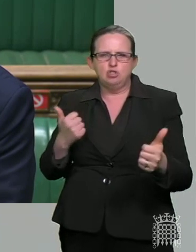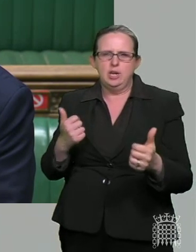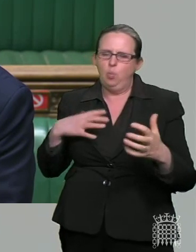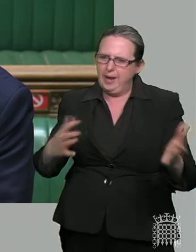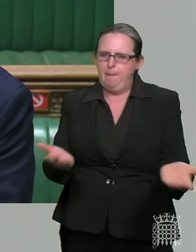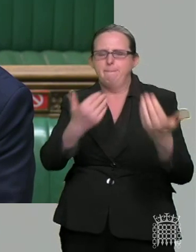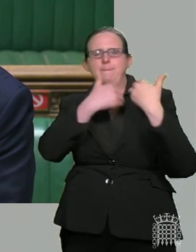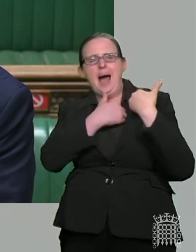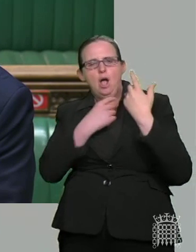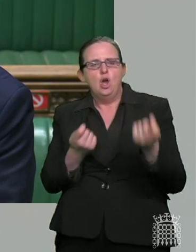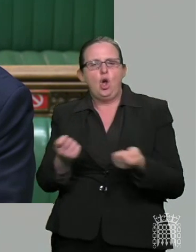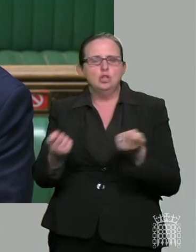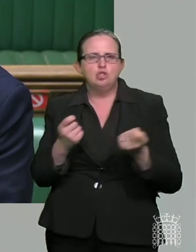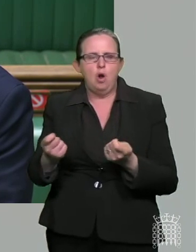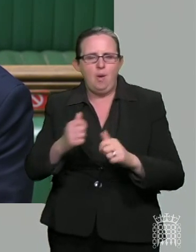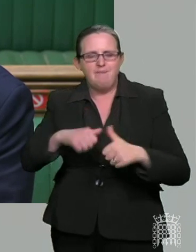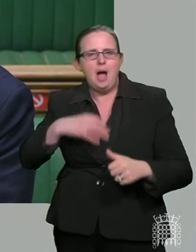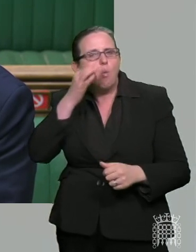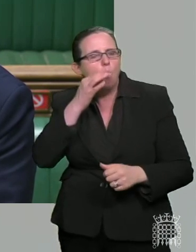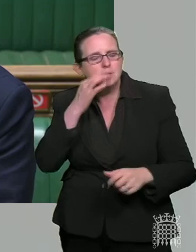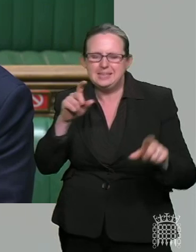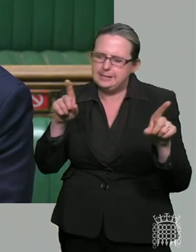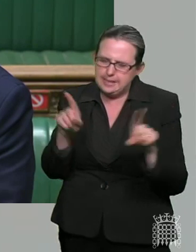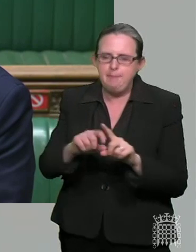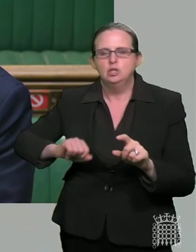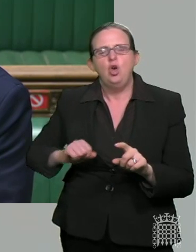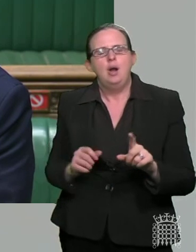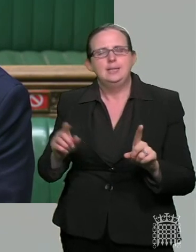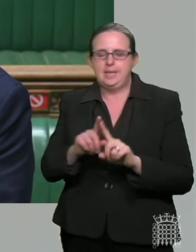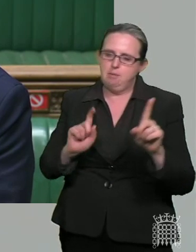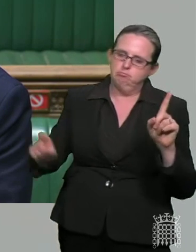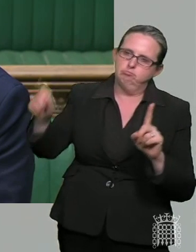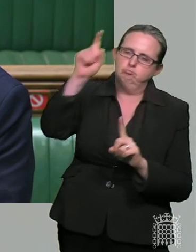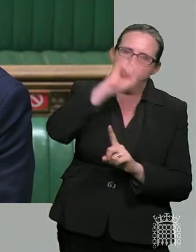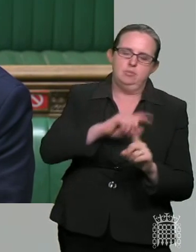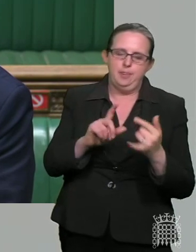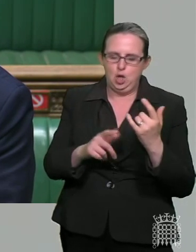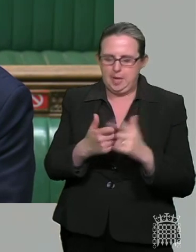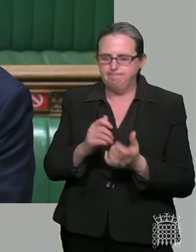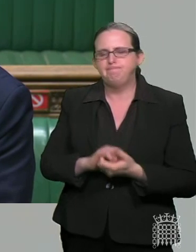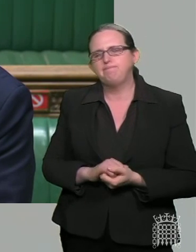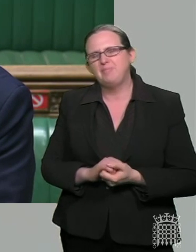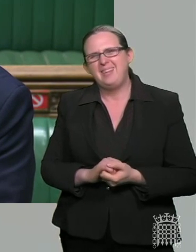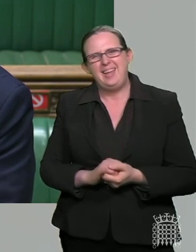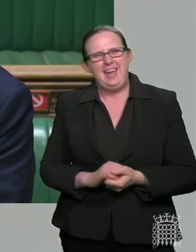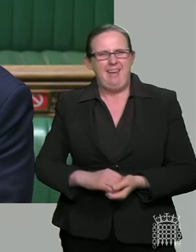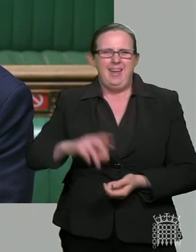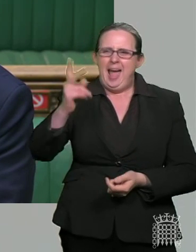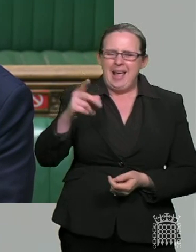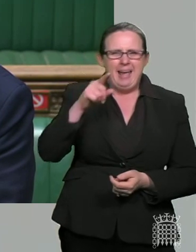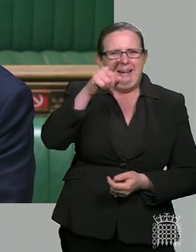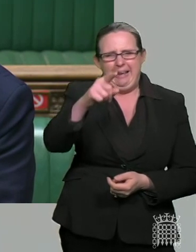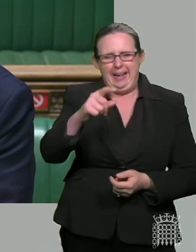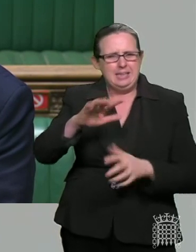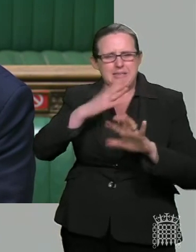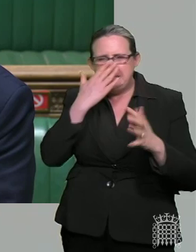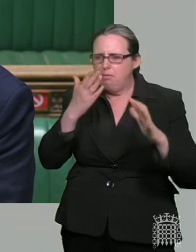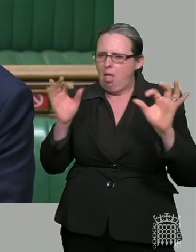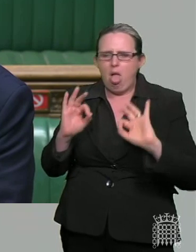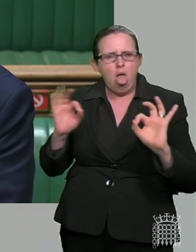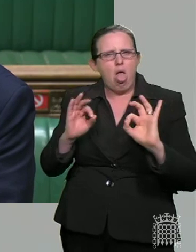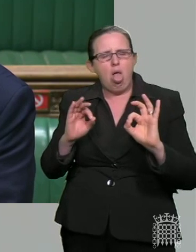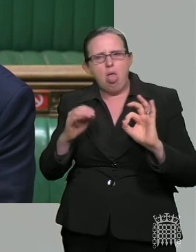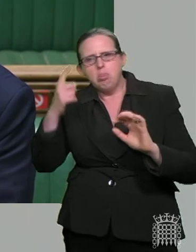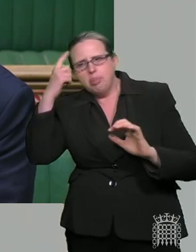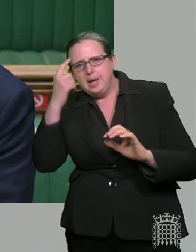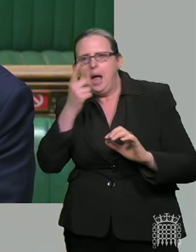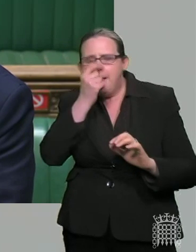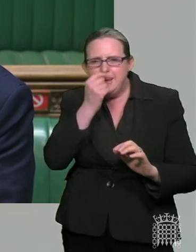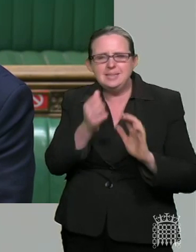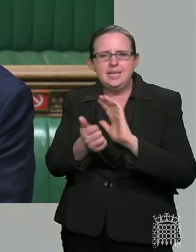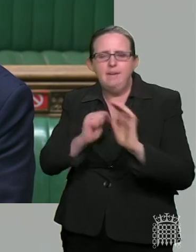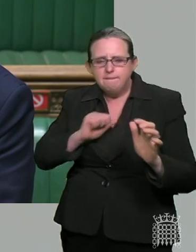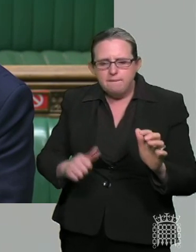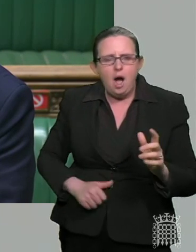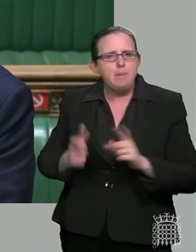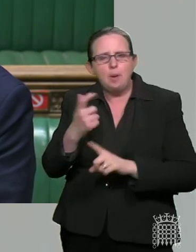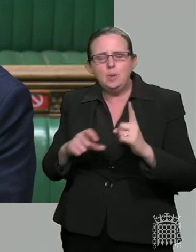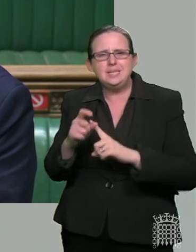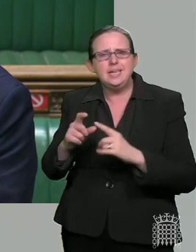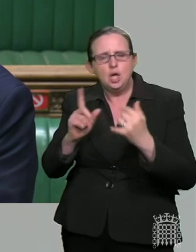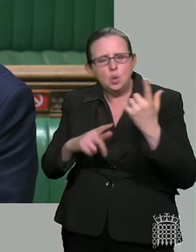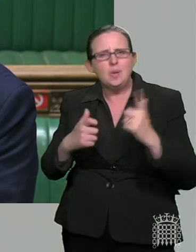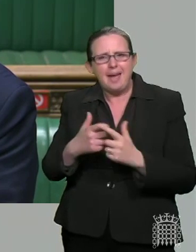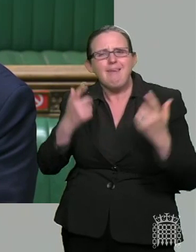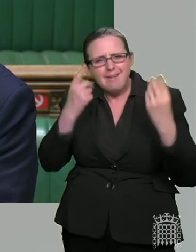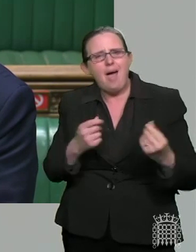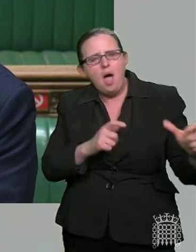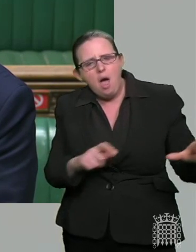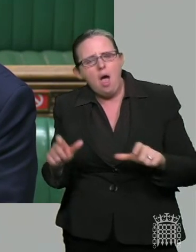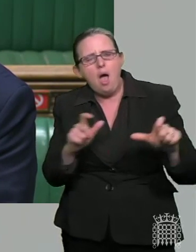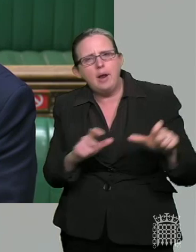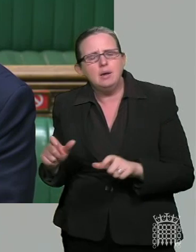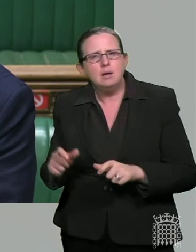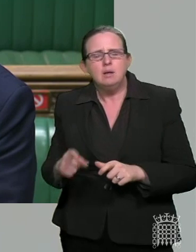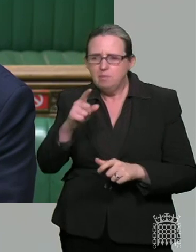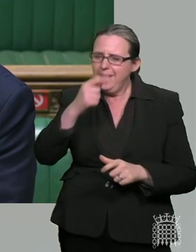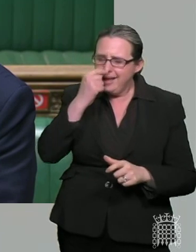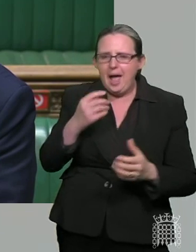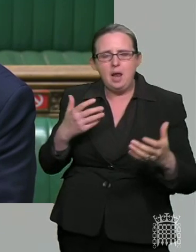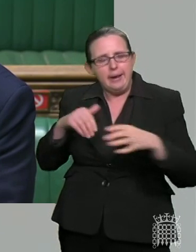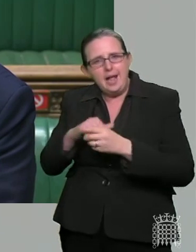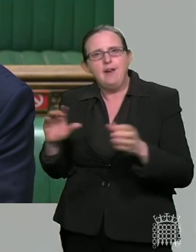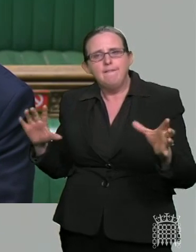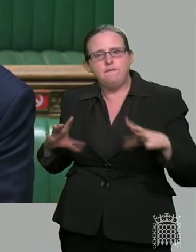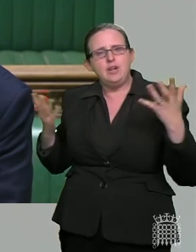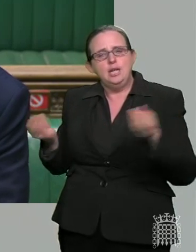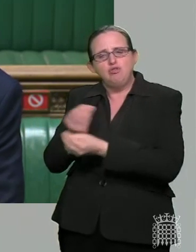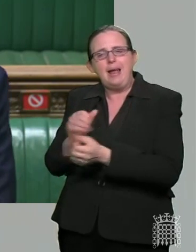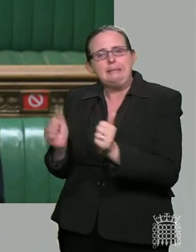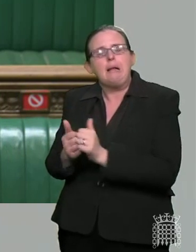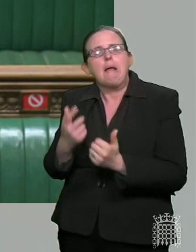That will be the same for Scotland and around the UK. Again he is grossly underestimating the ability of the people of this country, the agricultural communities of this country and the farming industry to make the most of free trade.